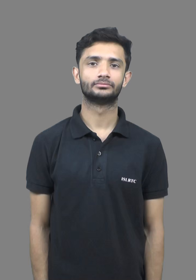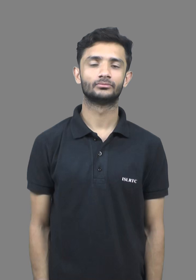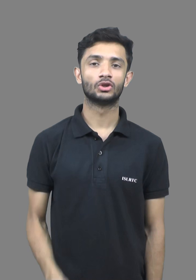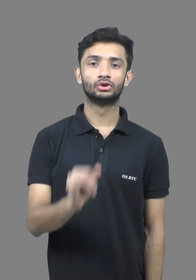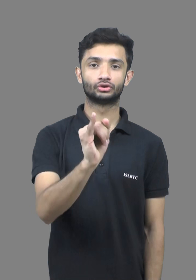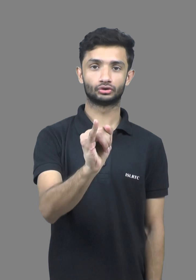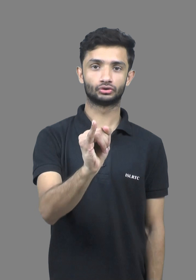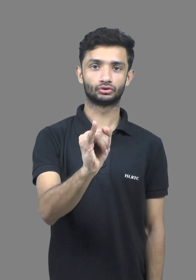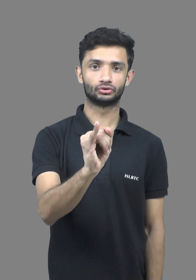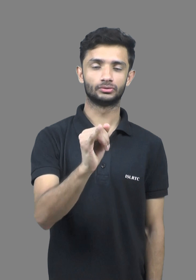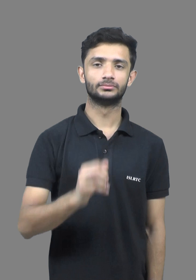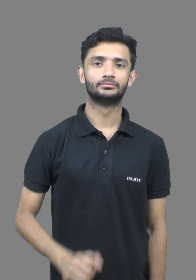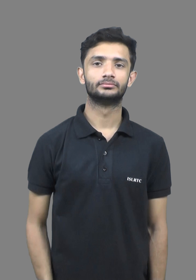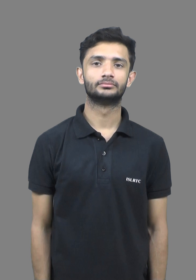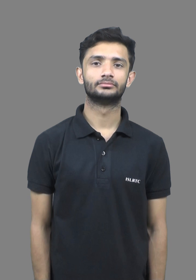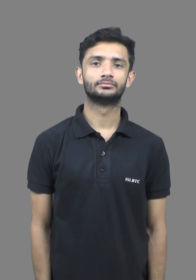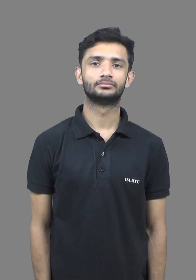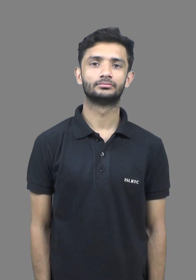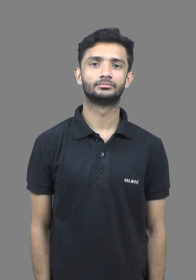Pee Urine